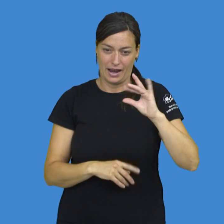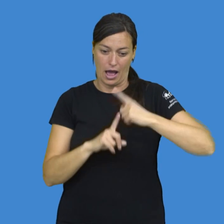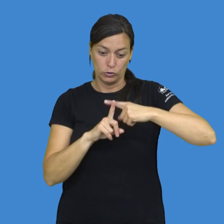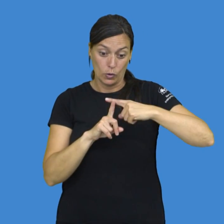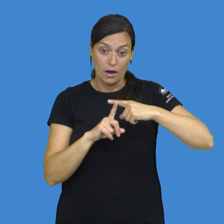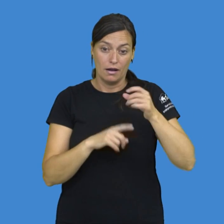nivel